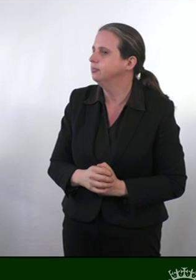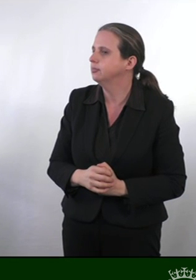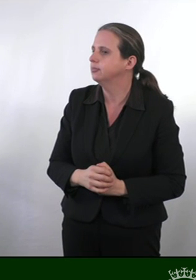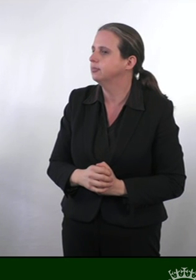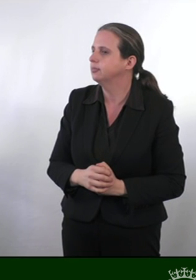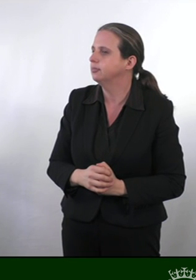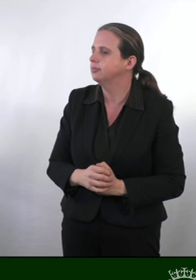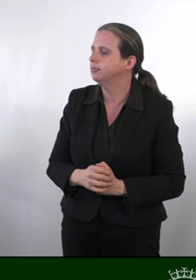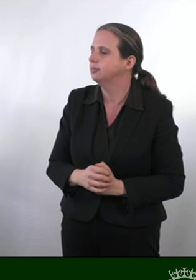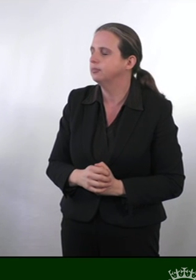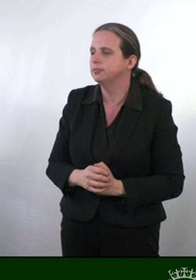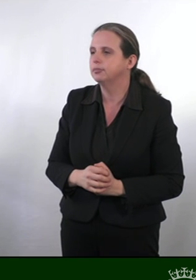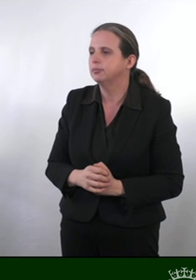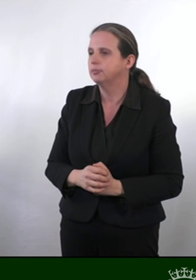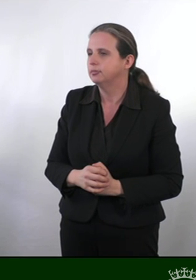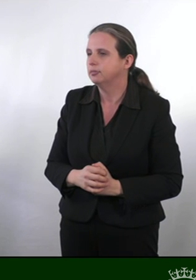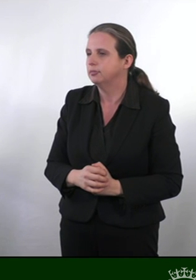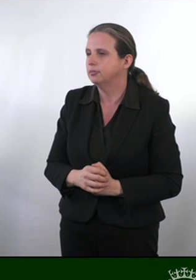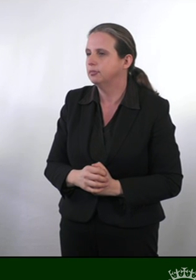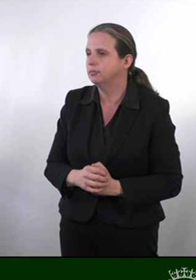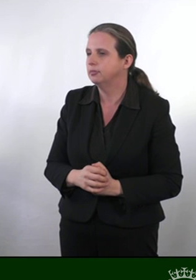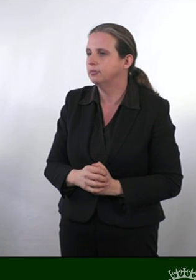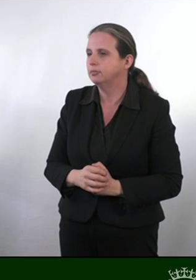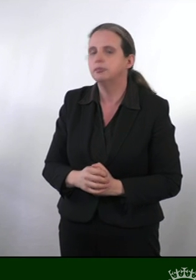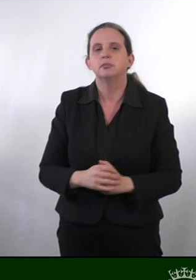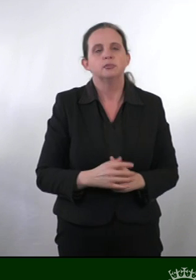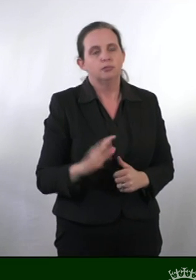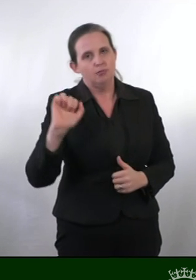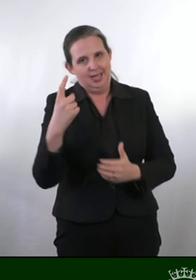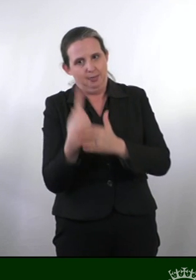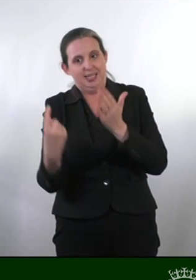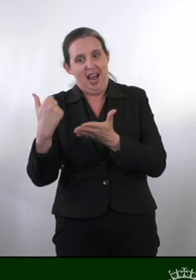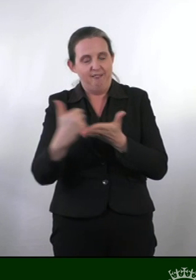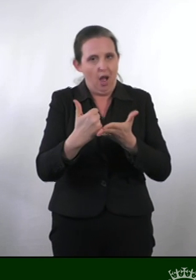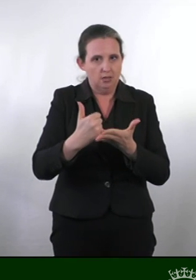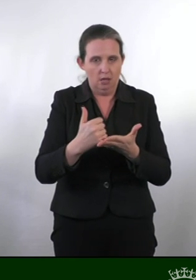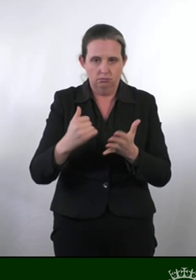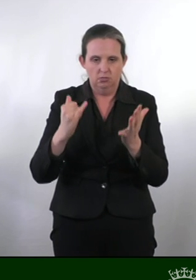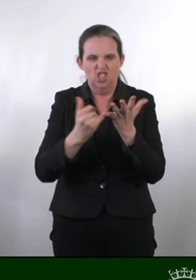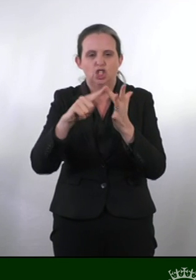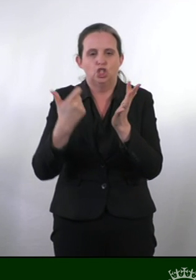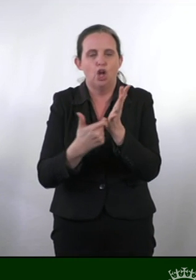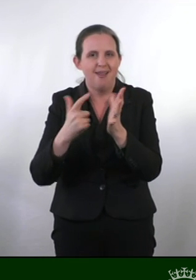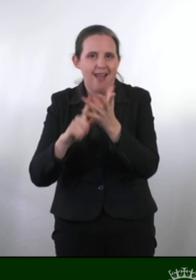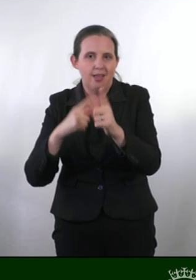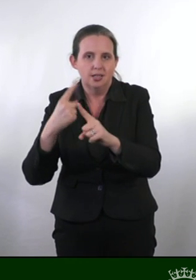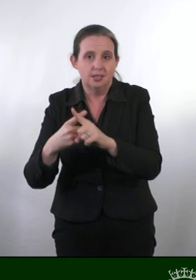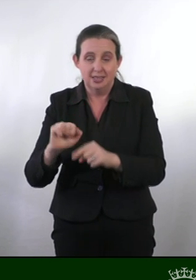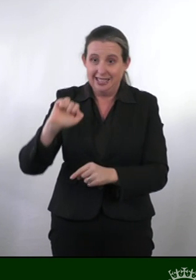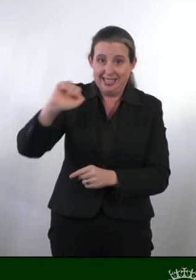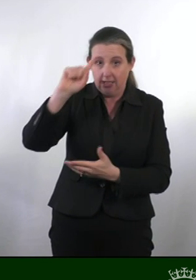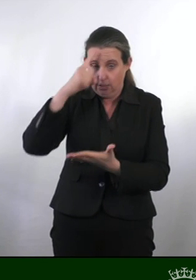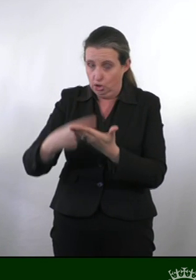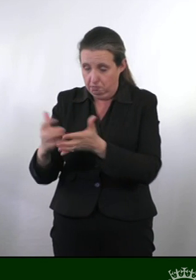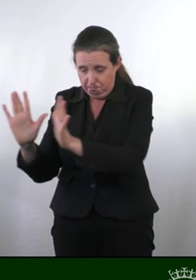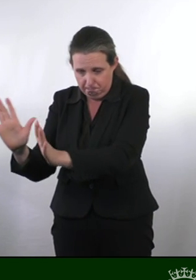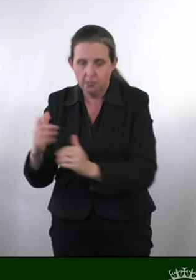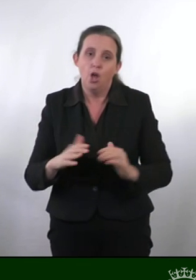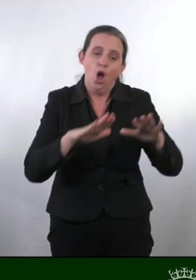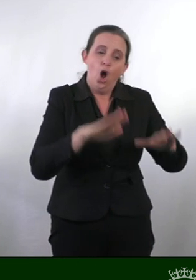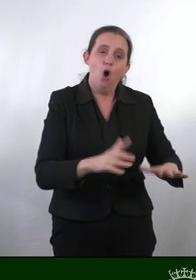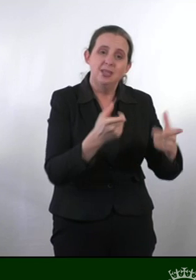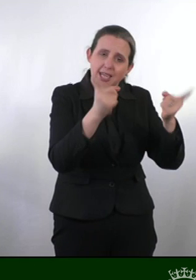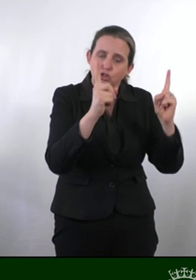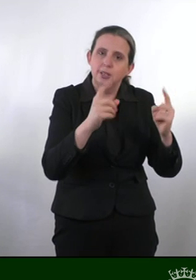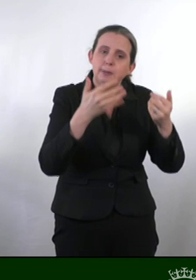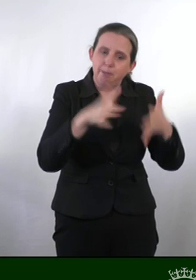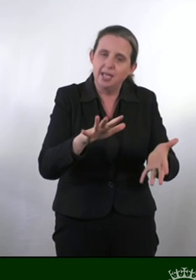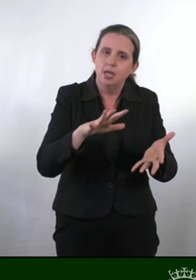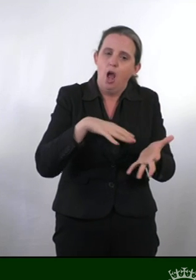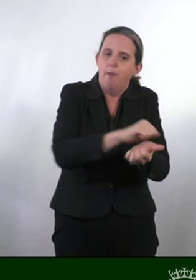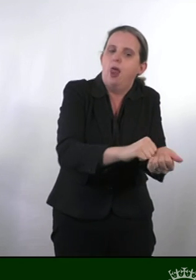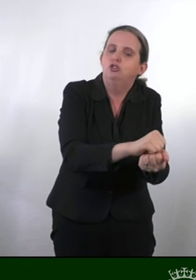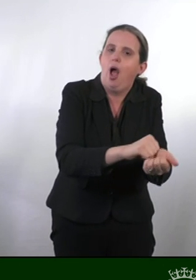Sir Alex’s decisions are entirely a matter for him, but the Home Secretary has apologised for any way in which her conduct fell short.